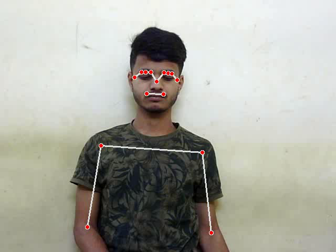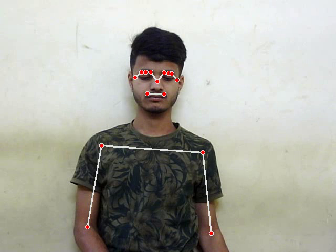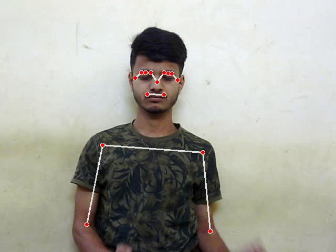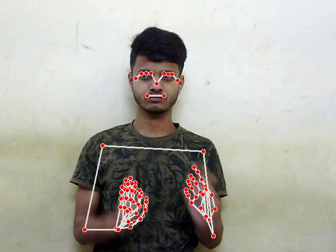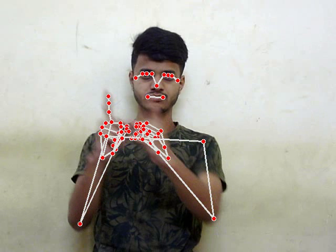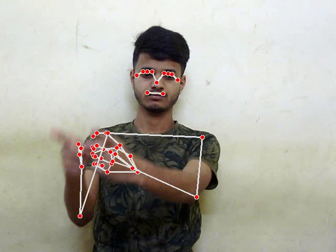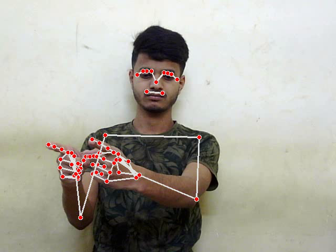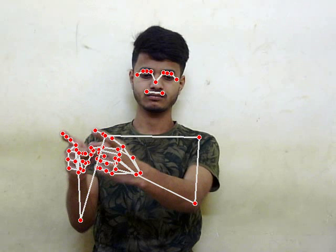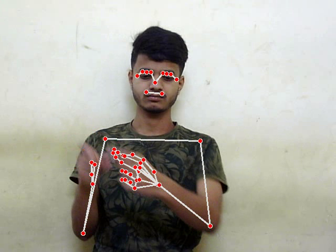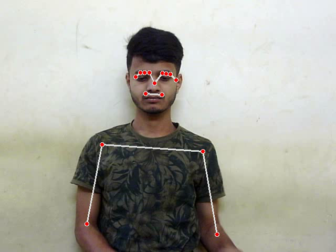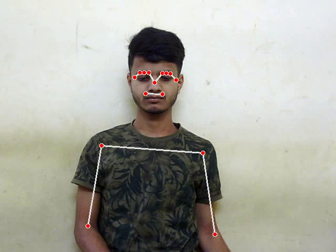go